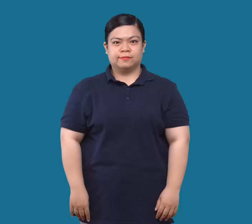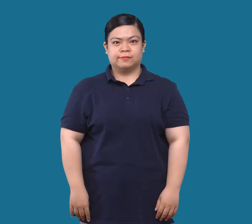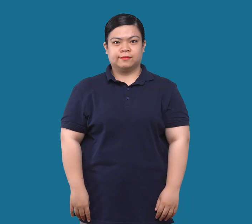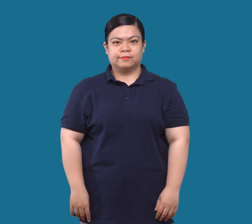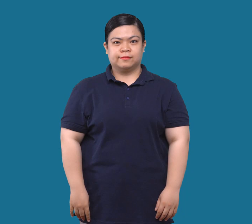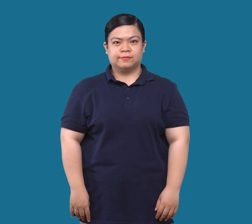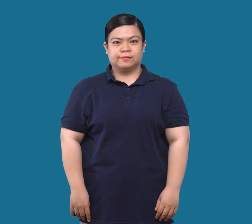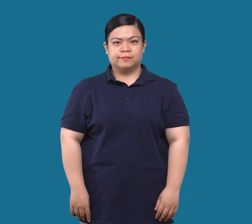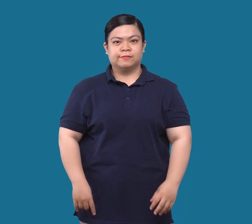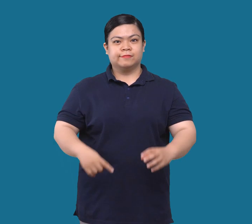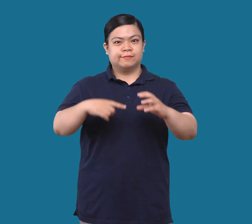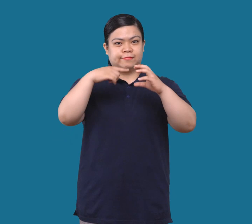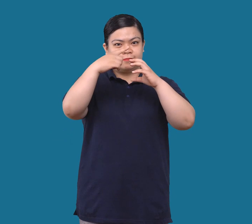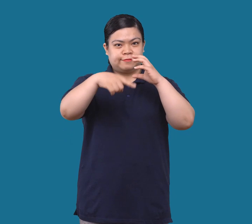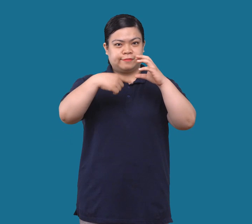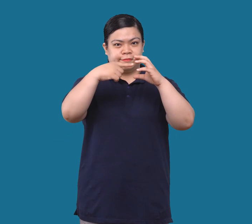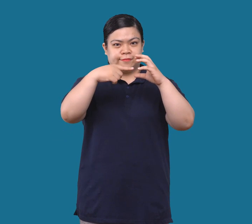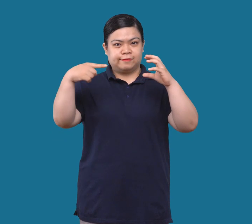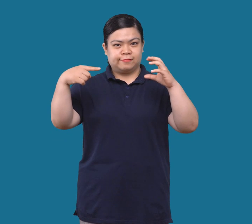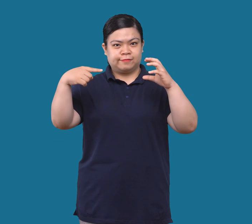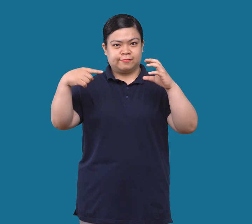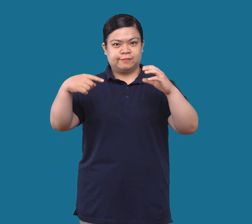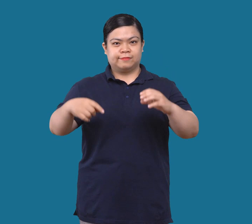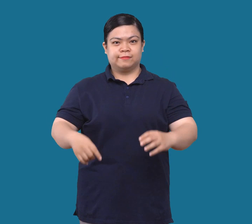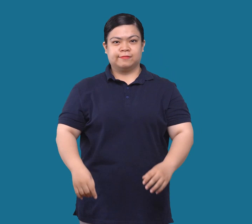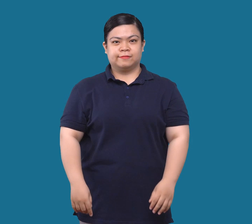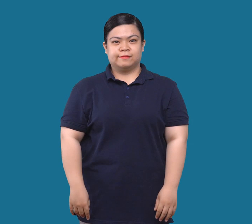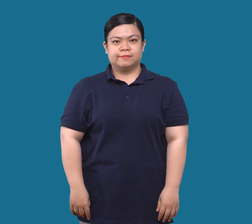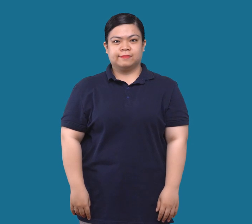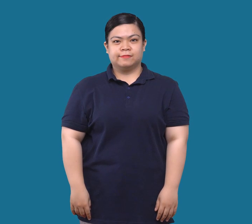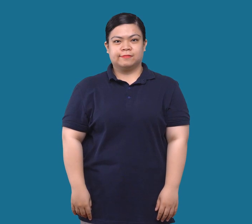sợi len